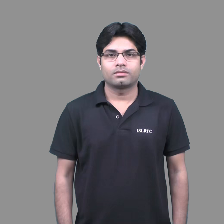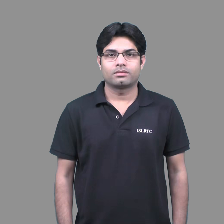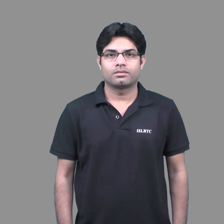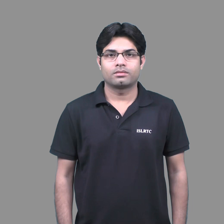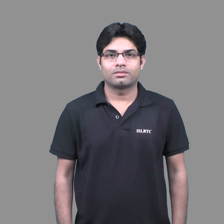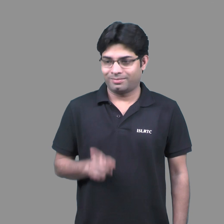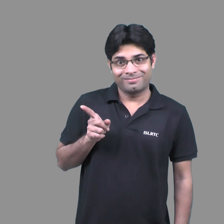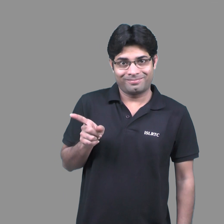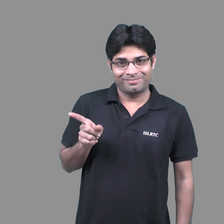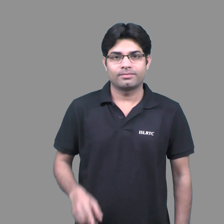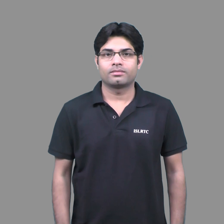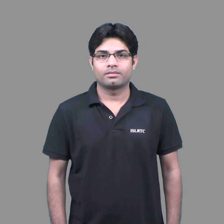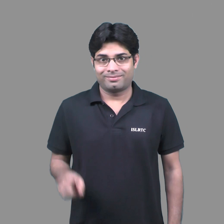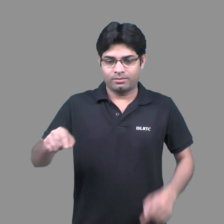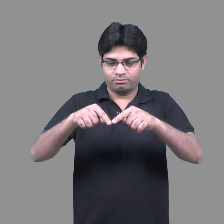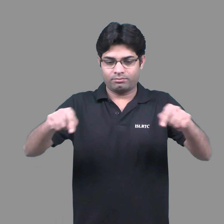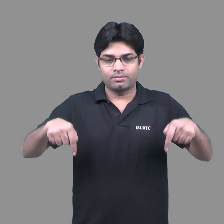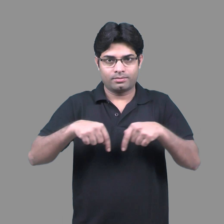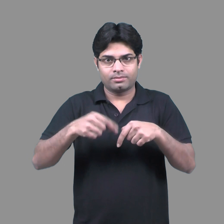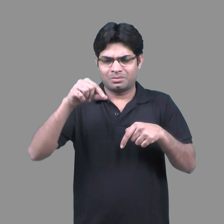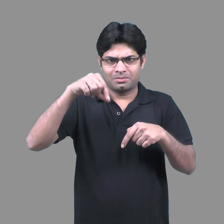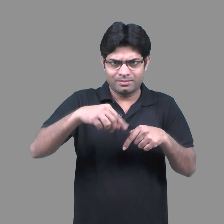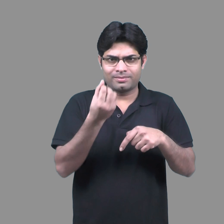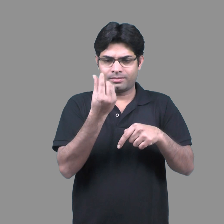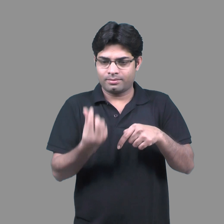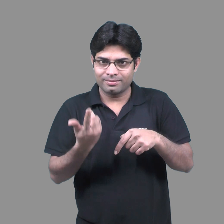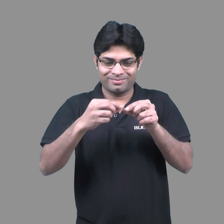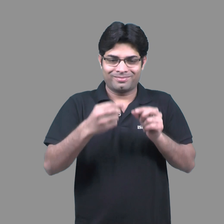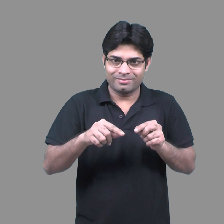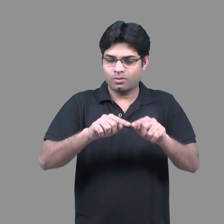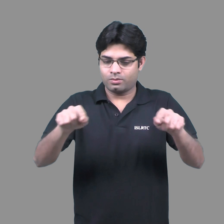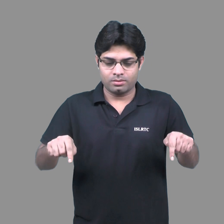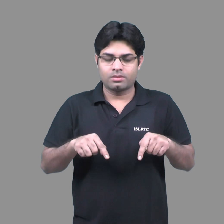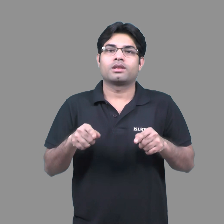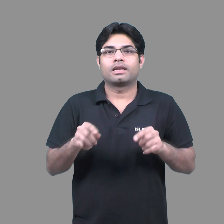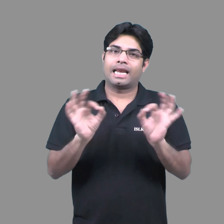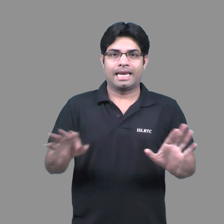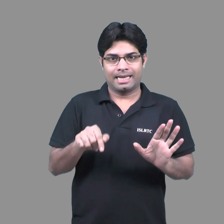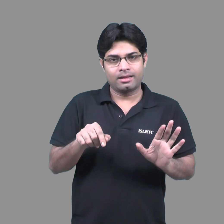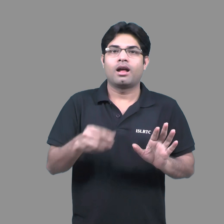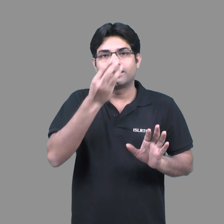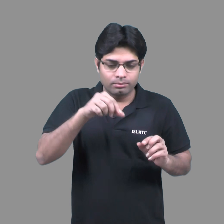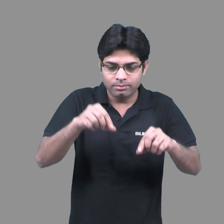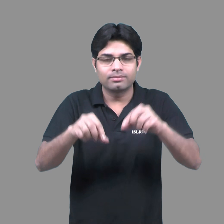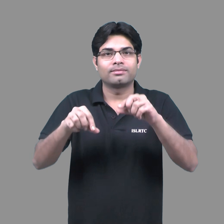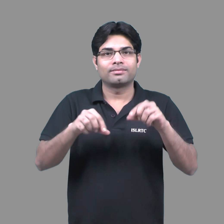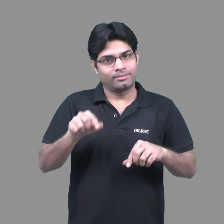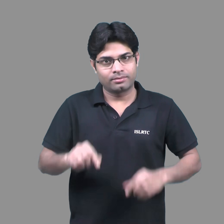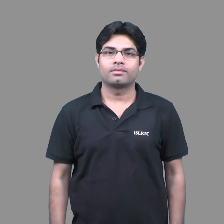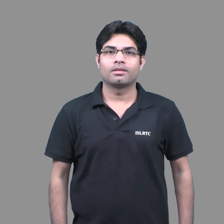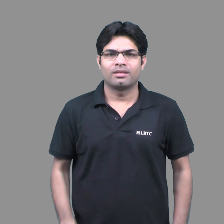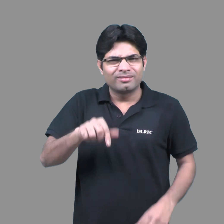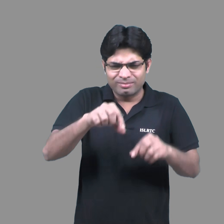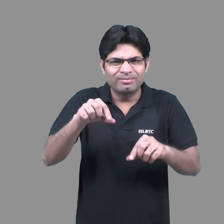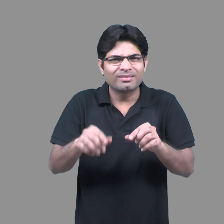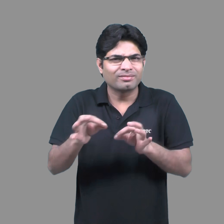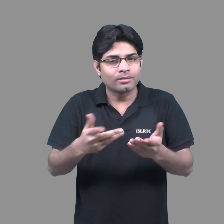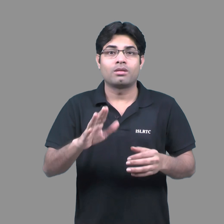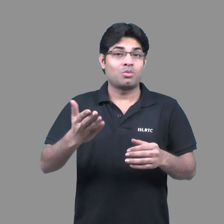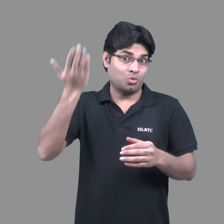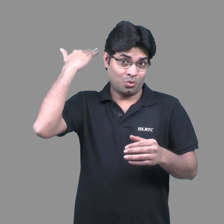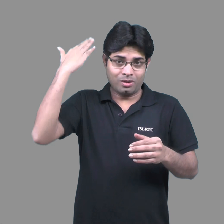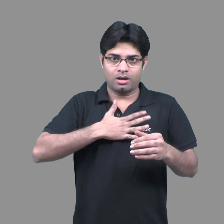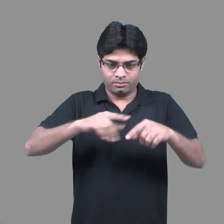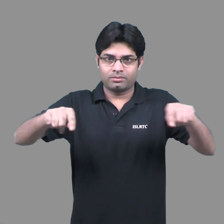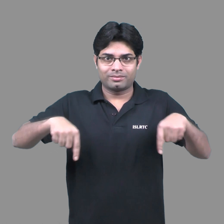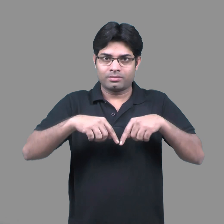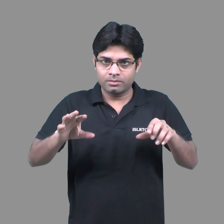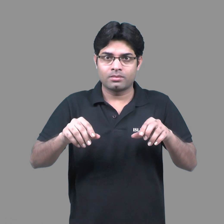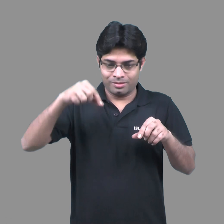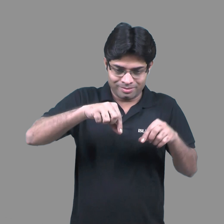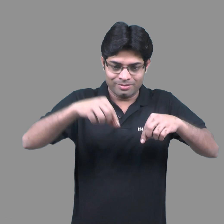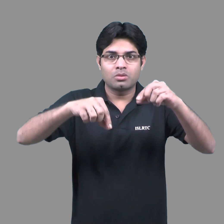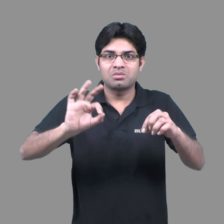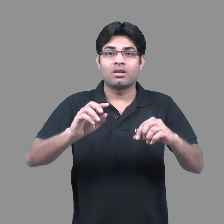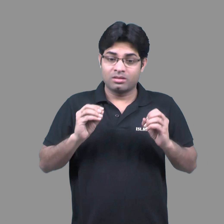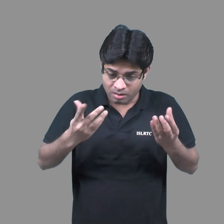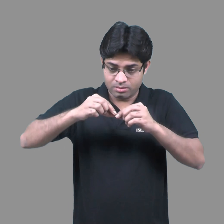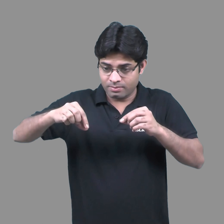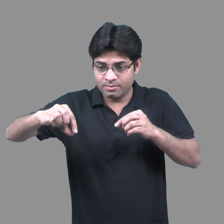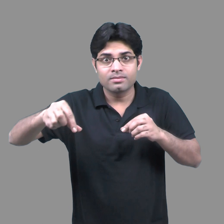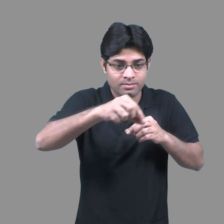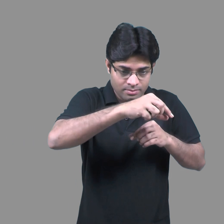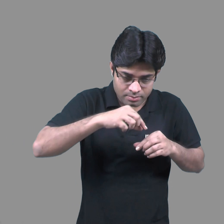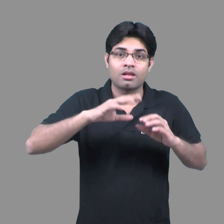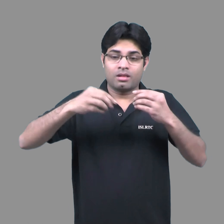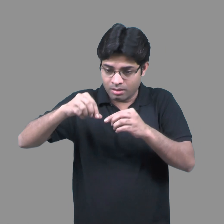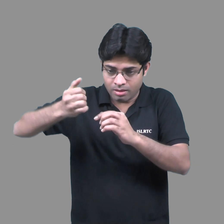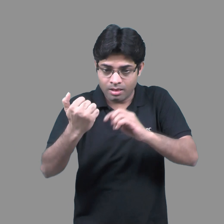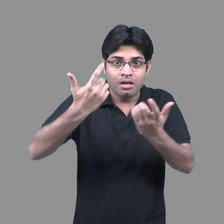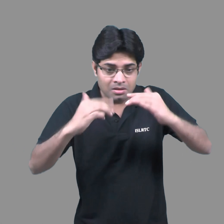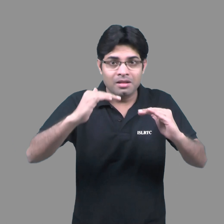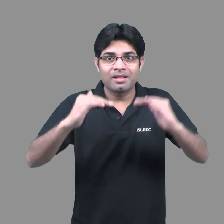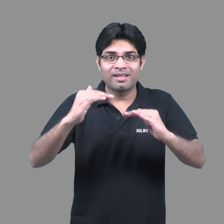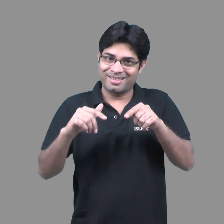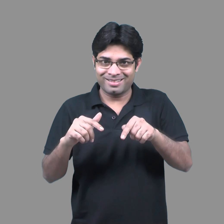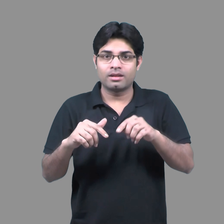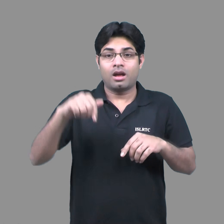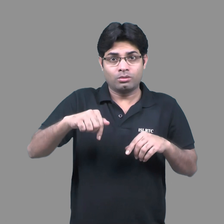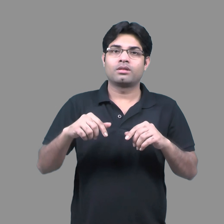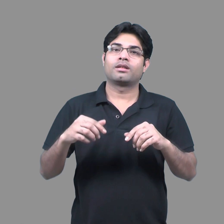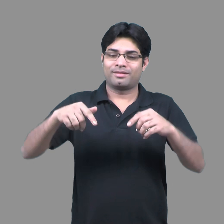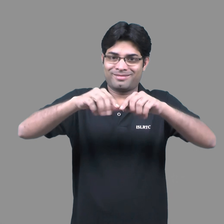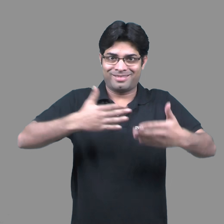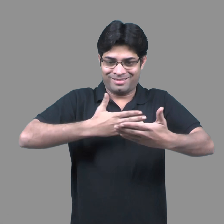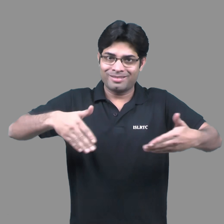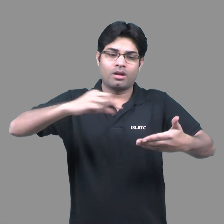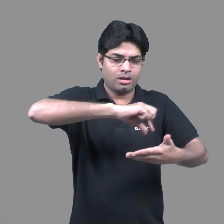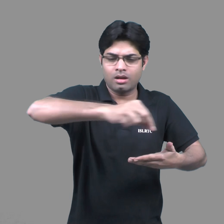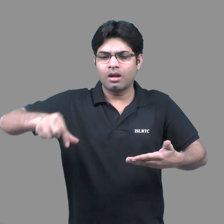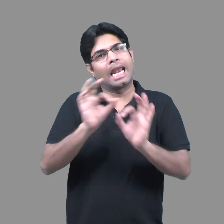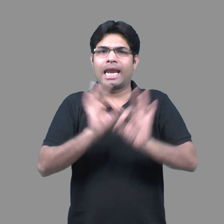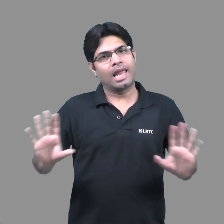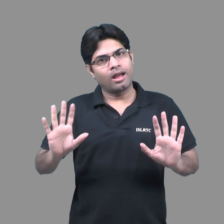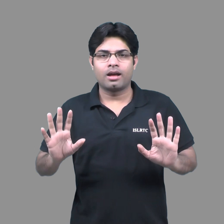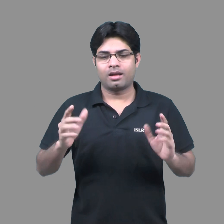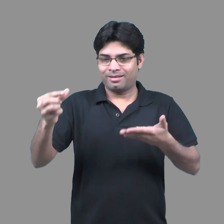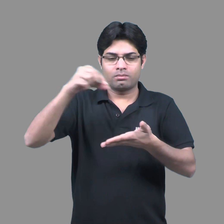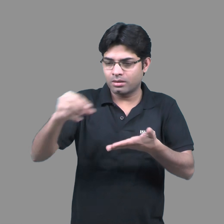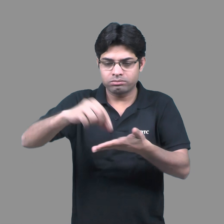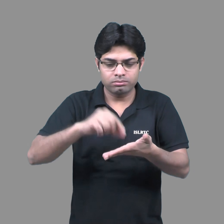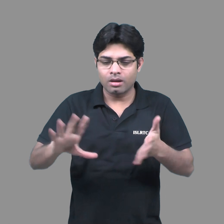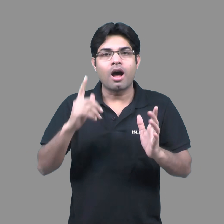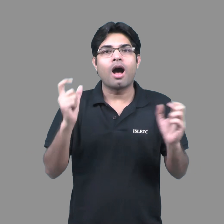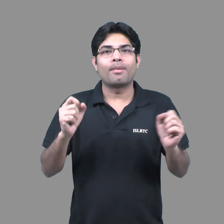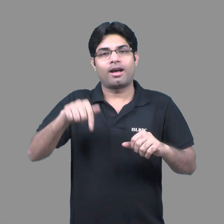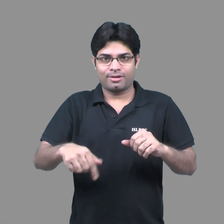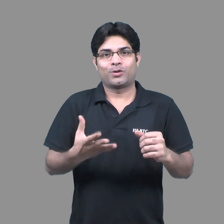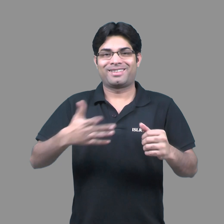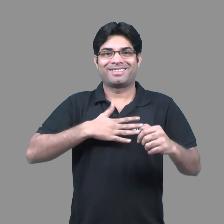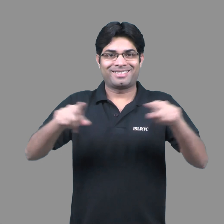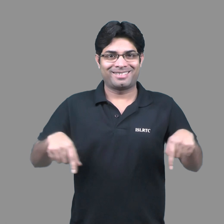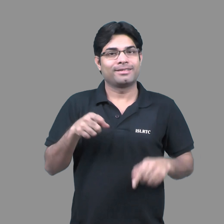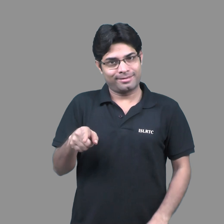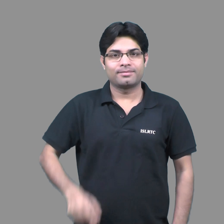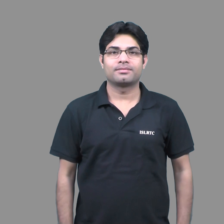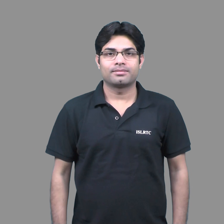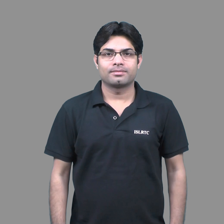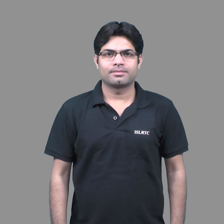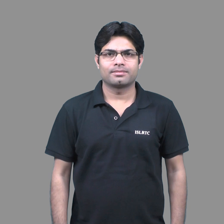Bread Boards